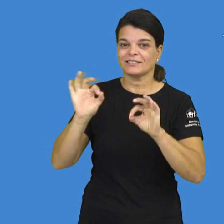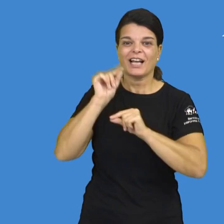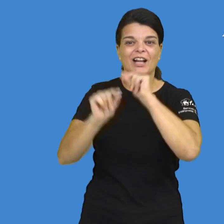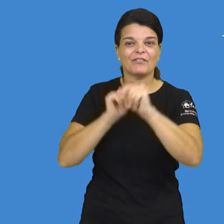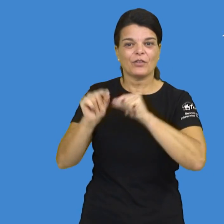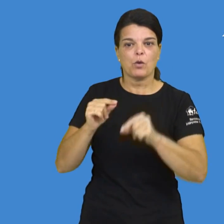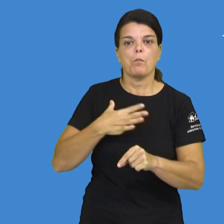virus